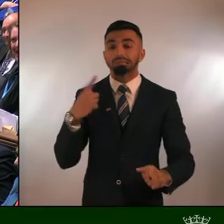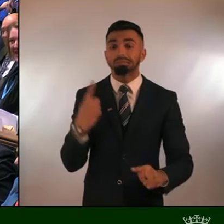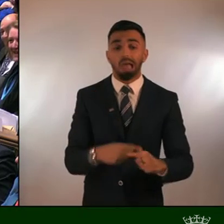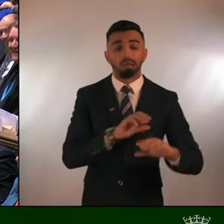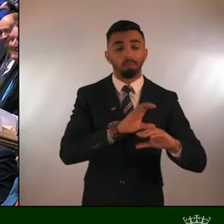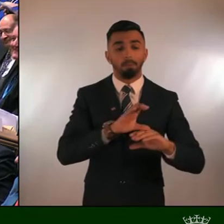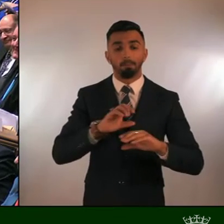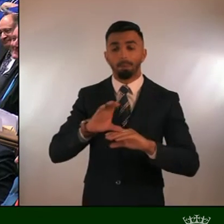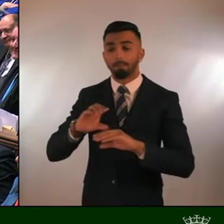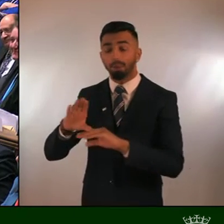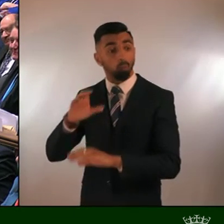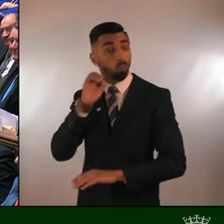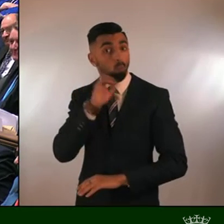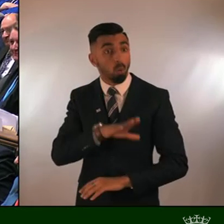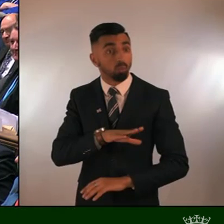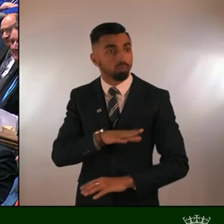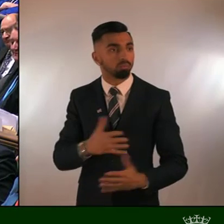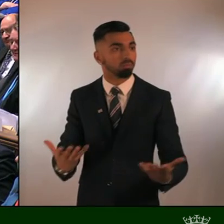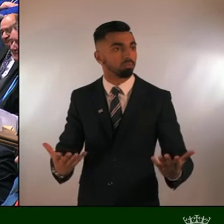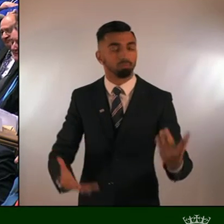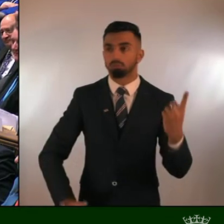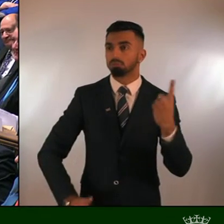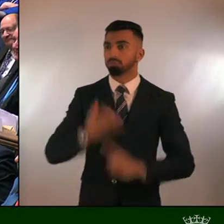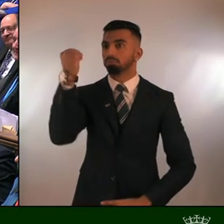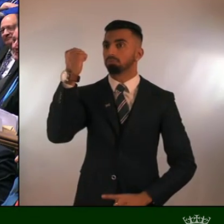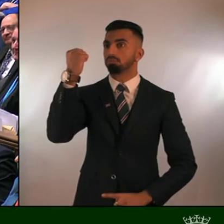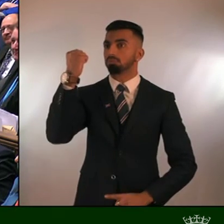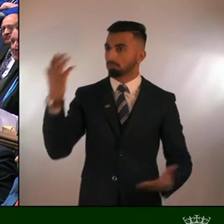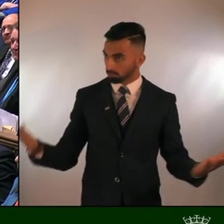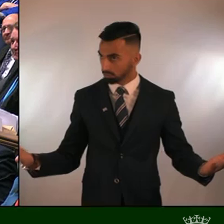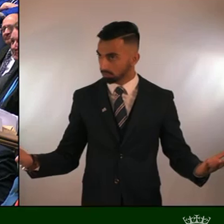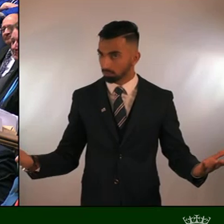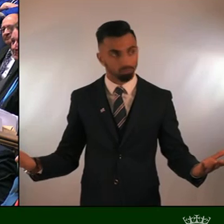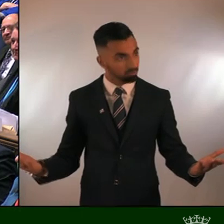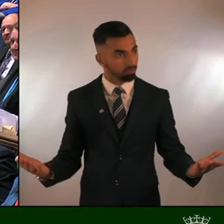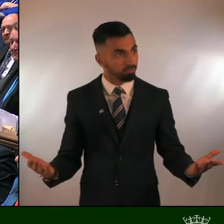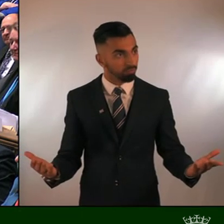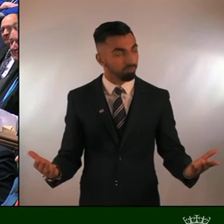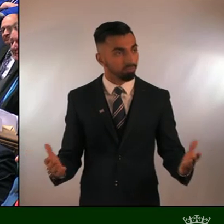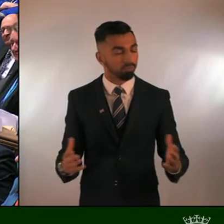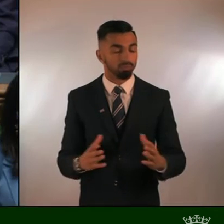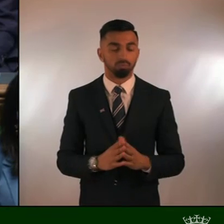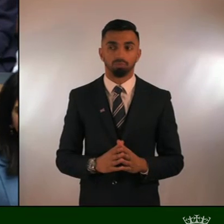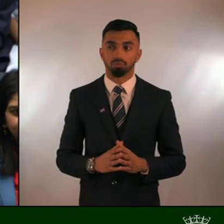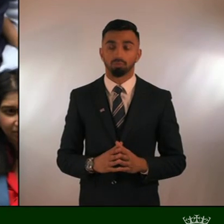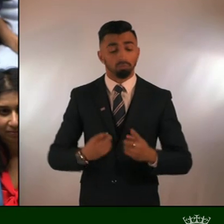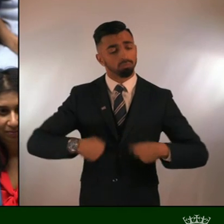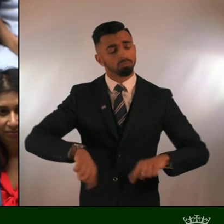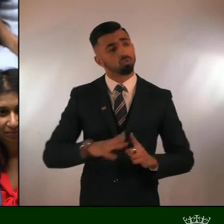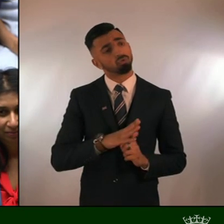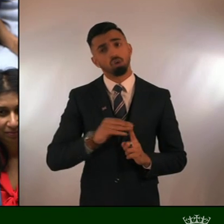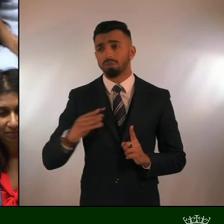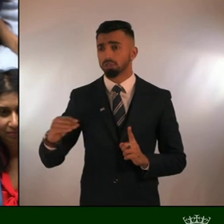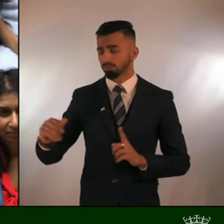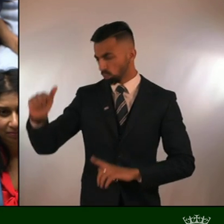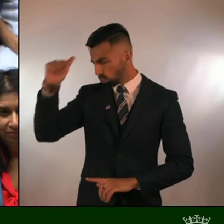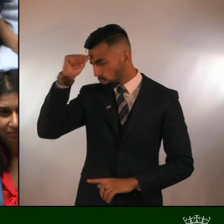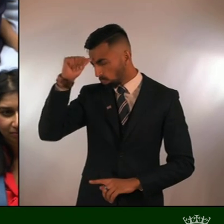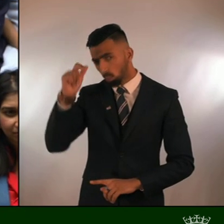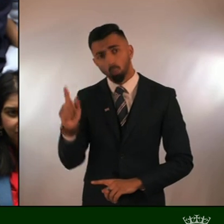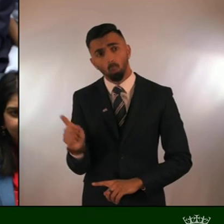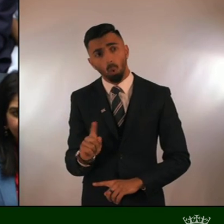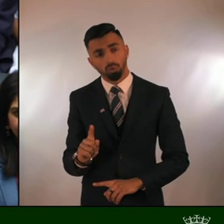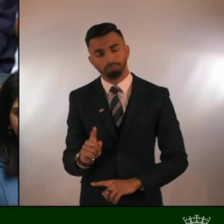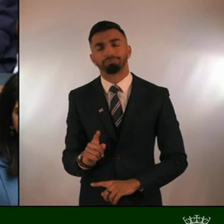As Conservatives, we know that to put more money in people’s pockets we need a thriving private sector.